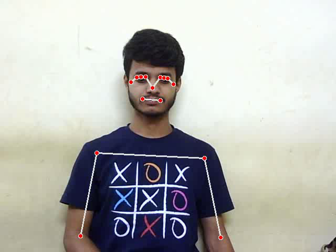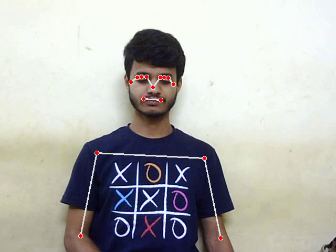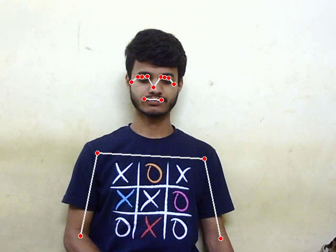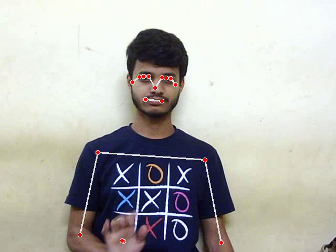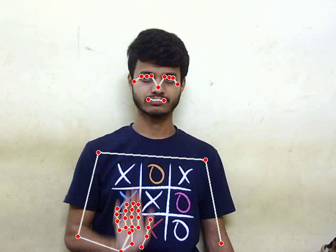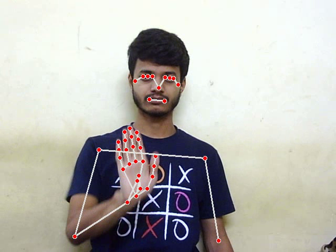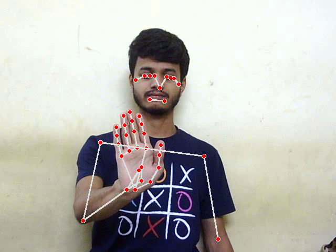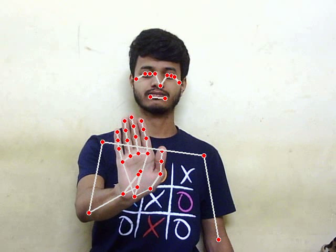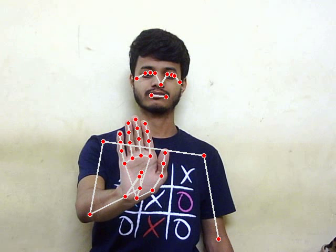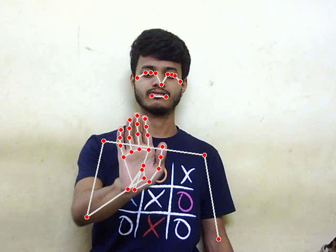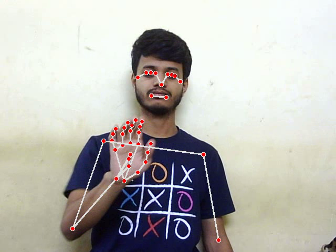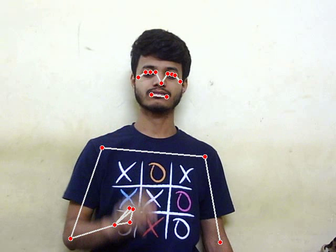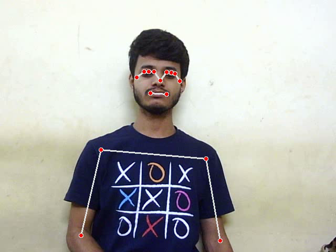your